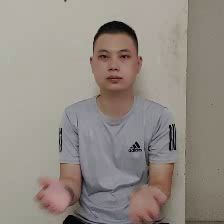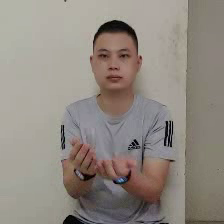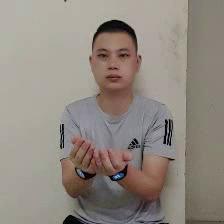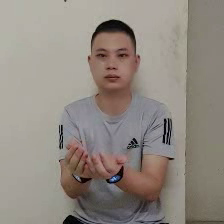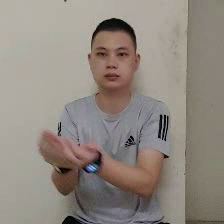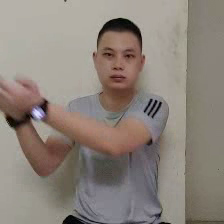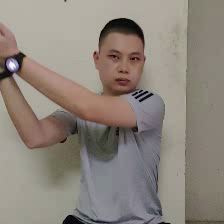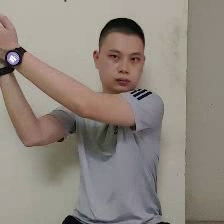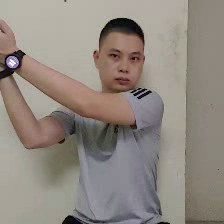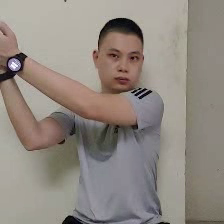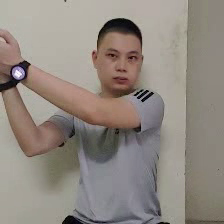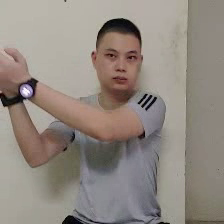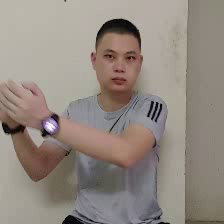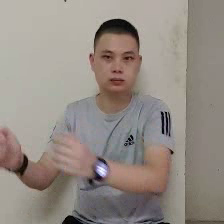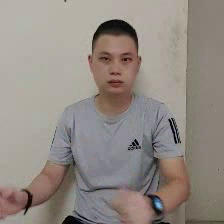Biếu tặng